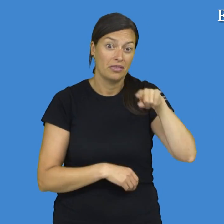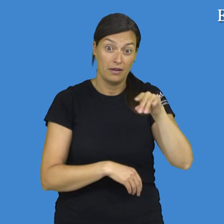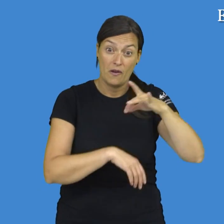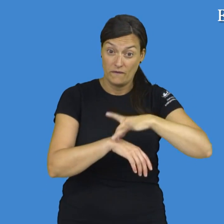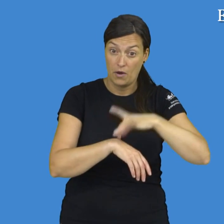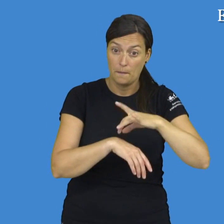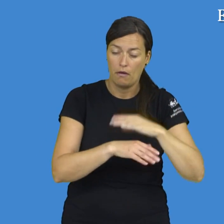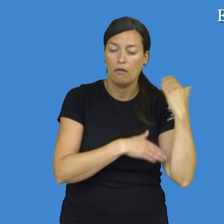enfermo